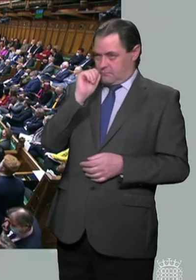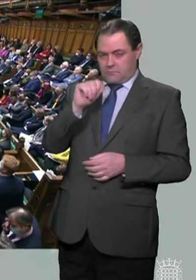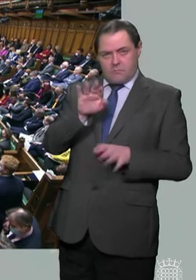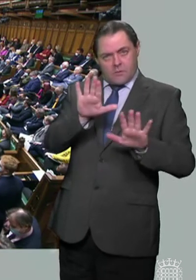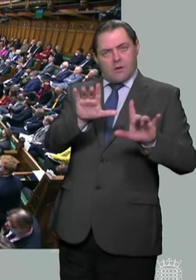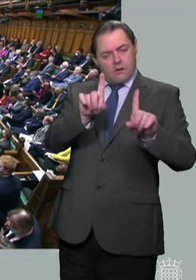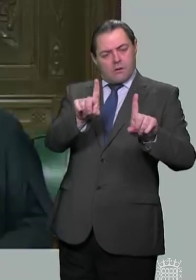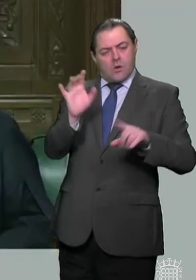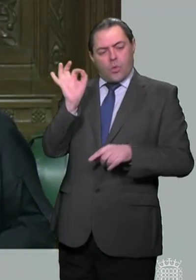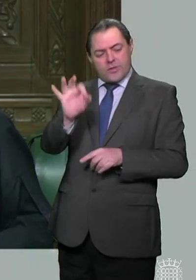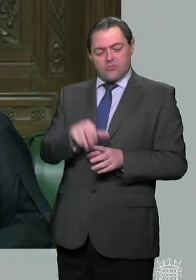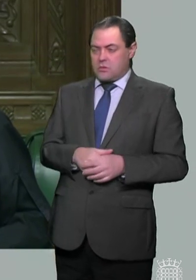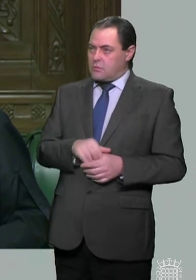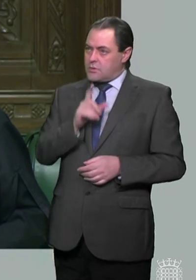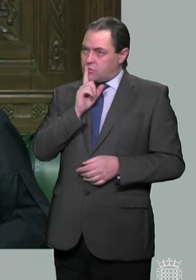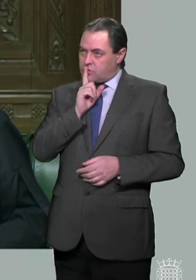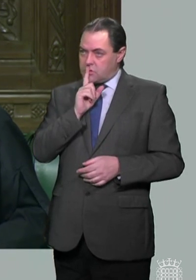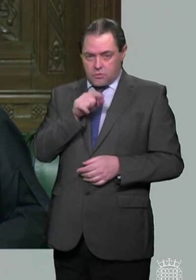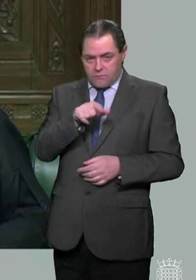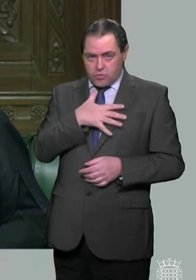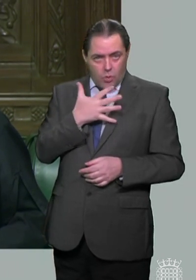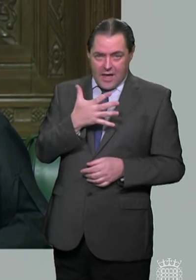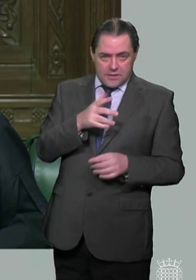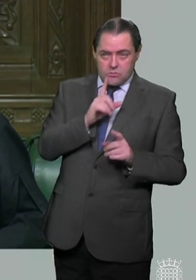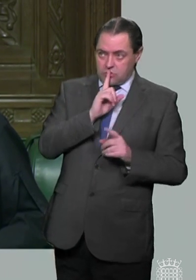Order. I will hear this question whether the Front Bench like it or not.